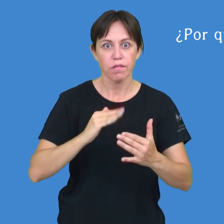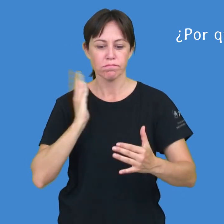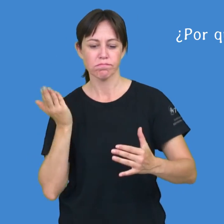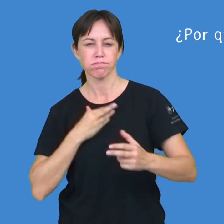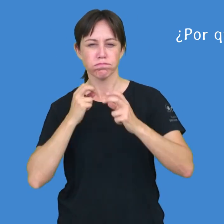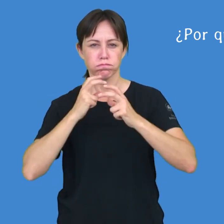afectar